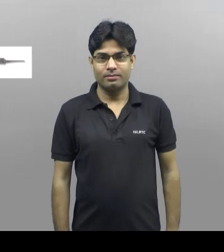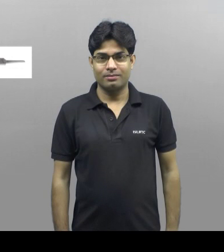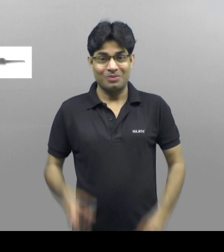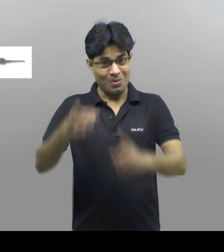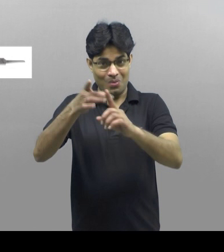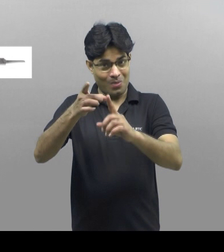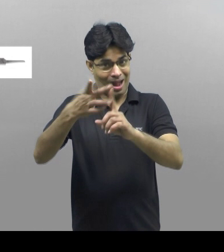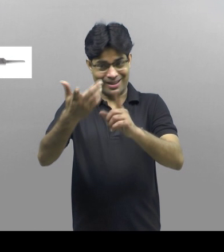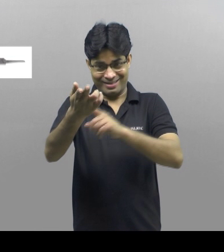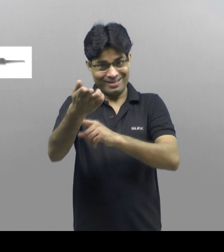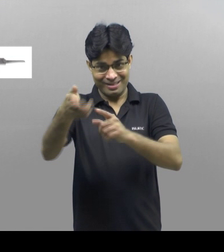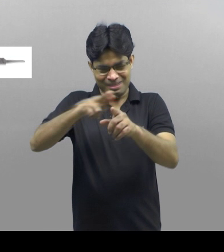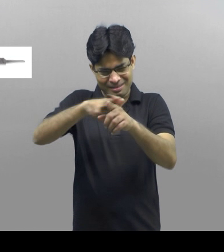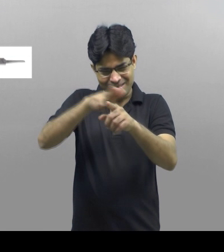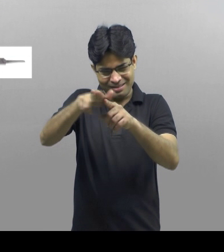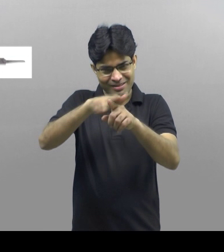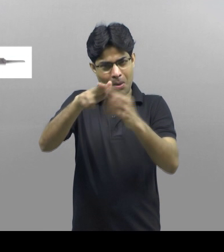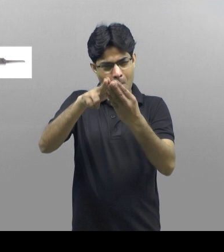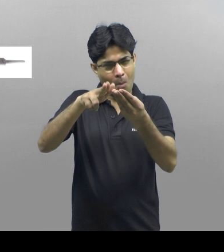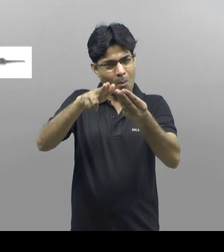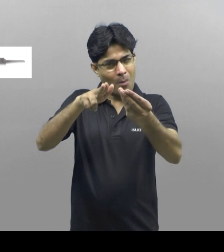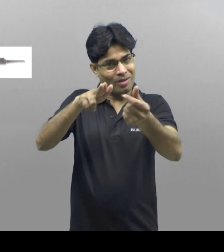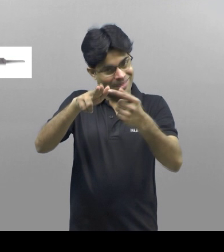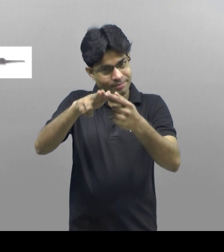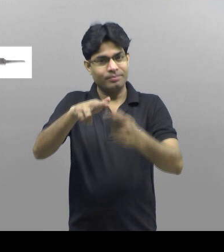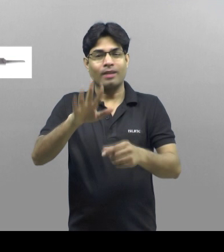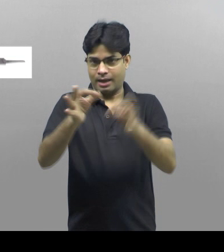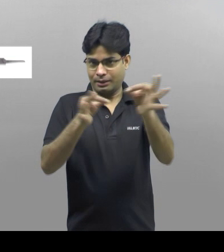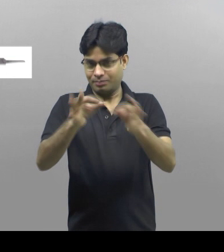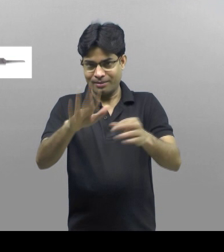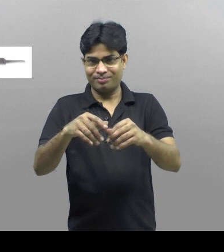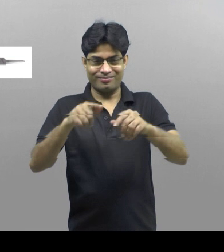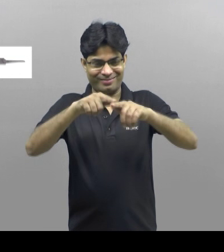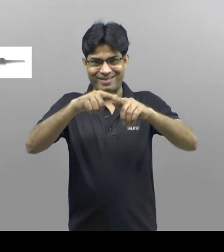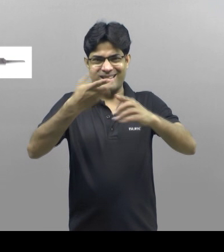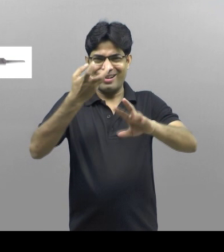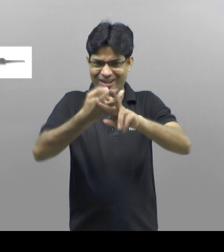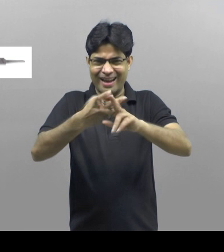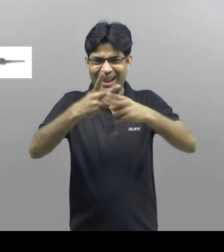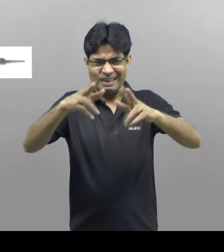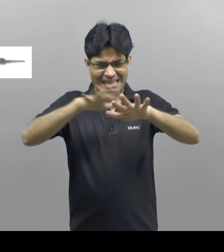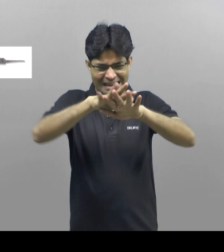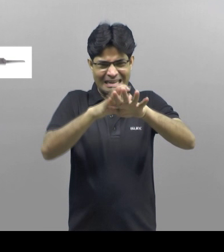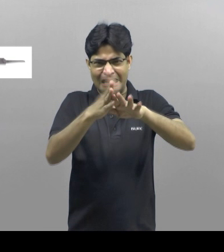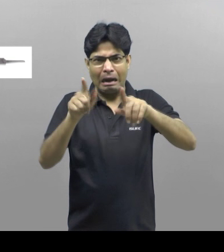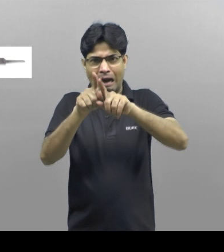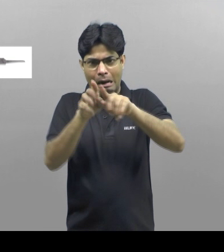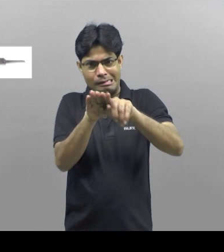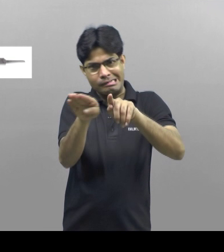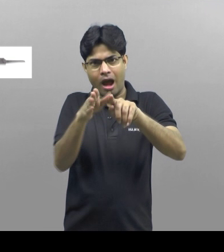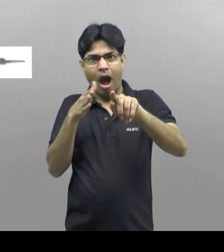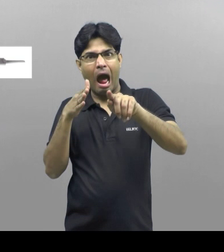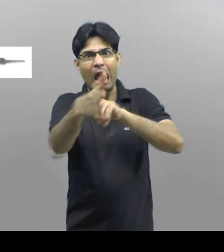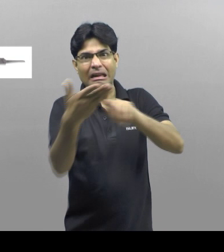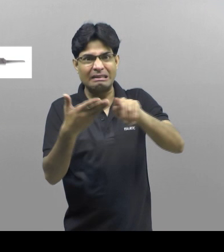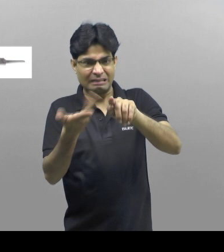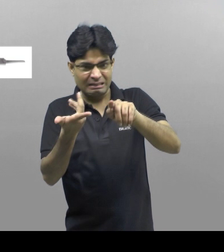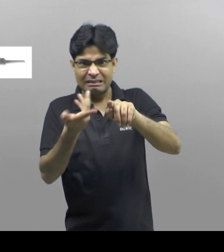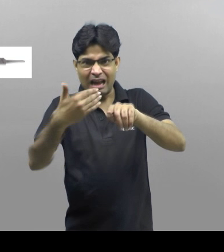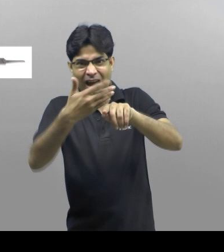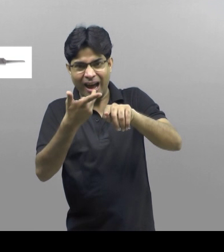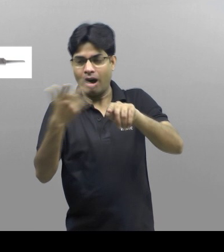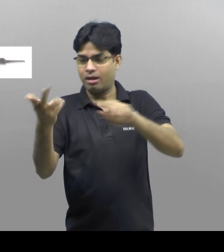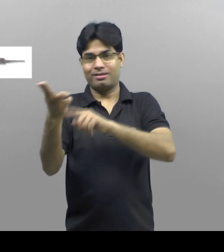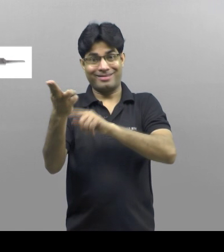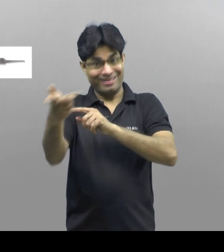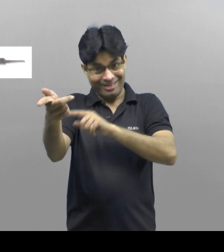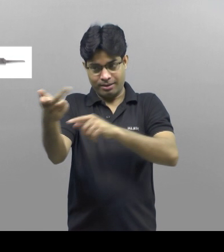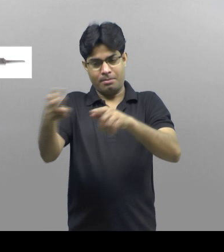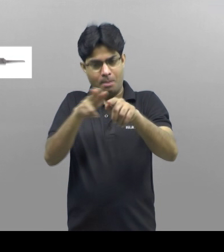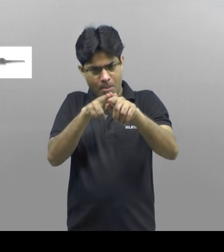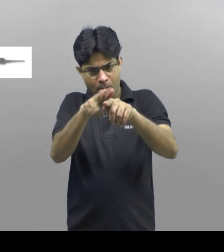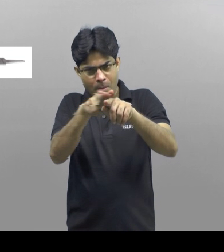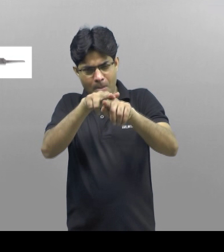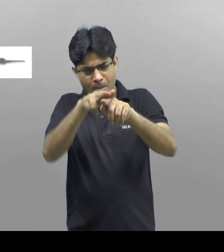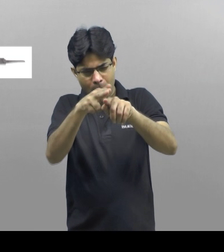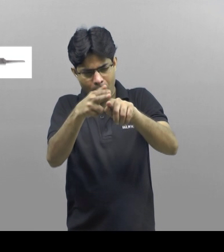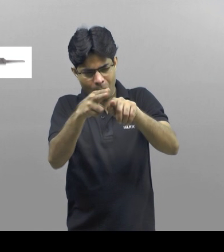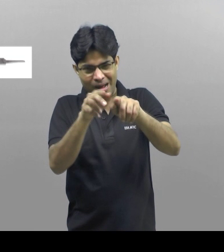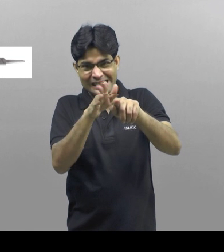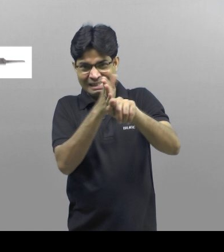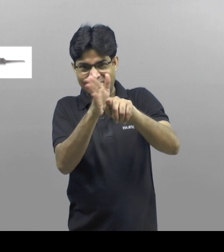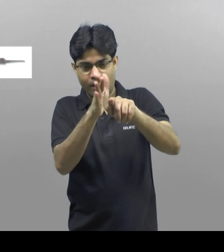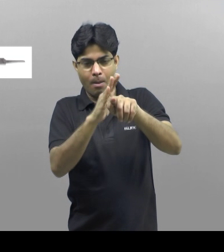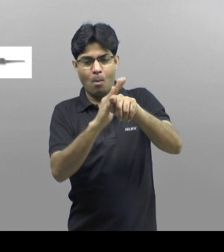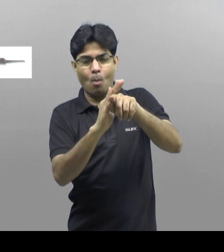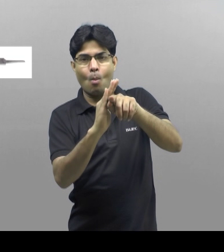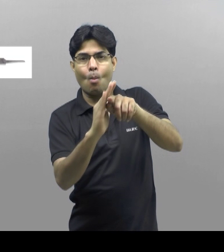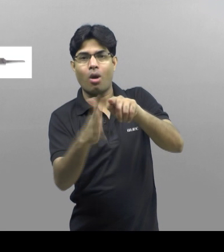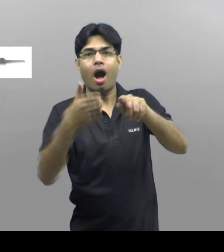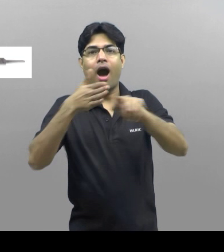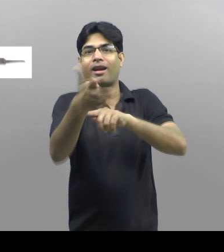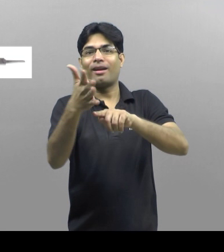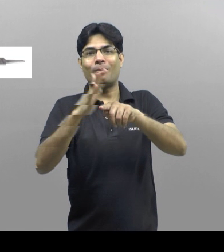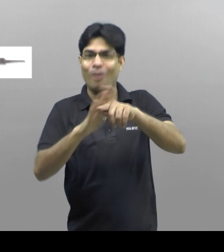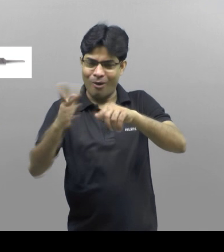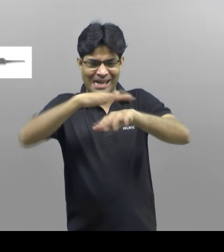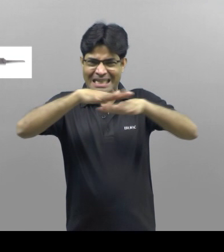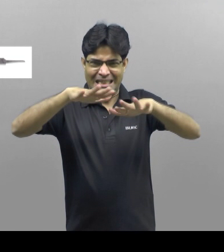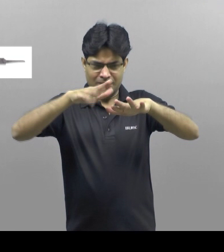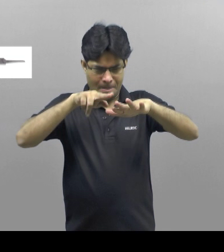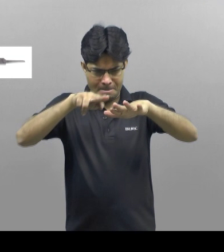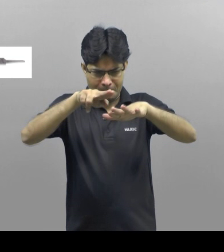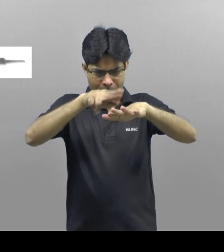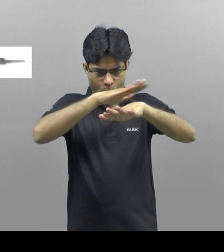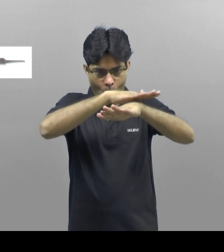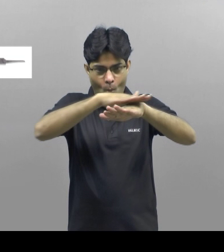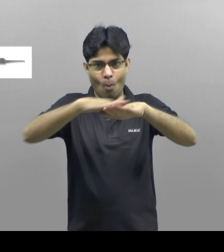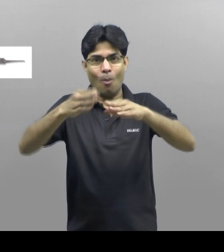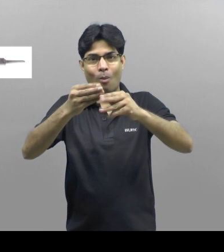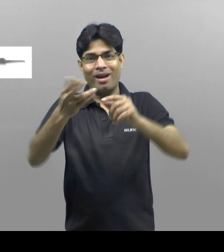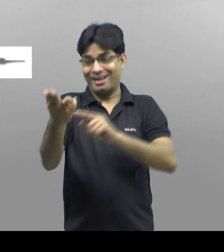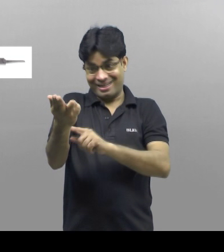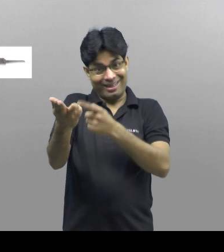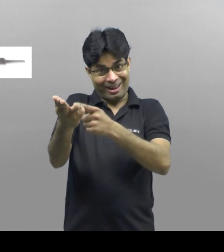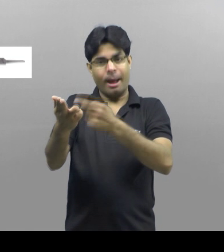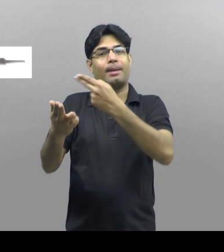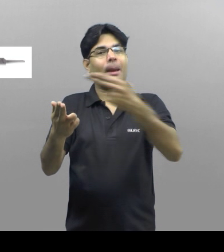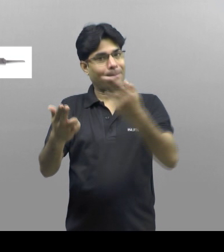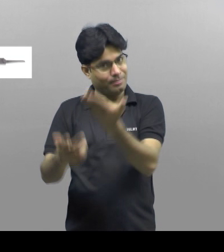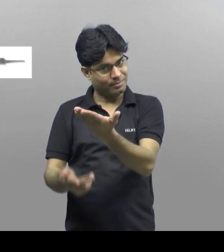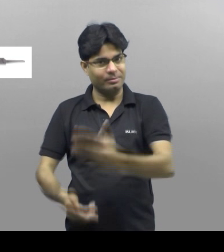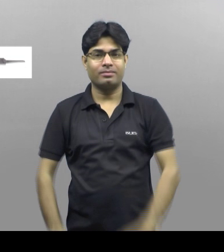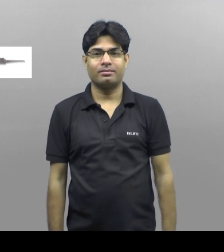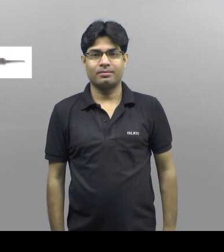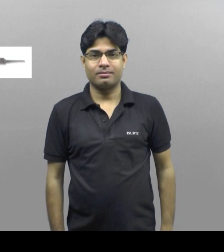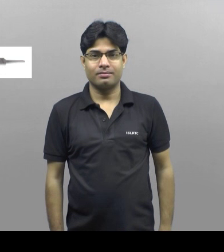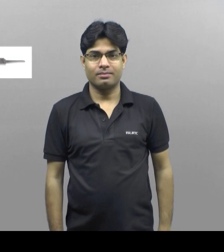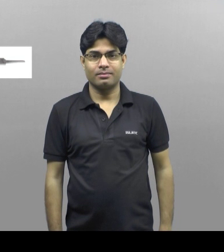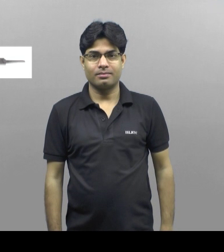File Flat